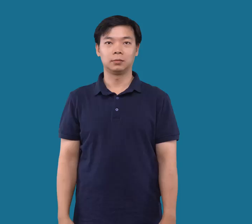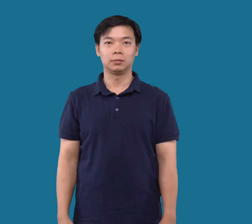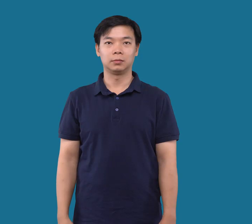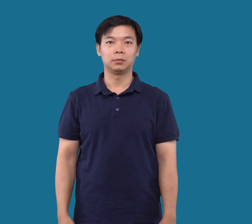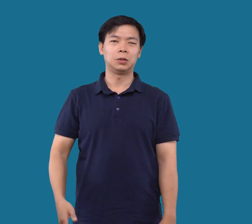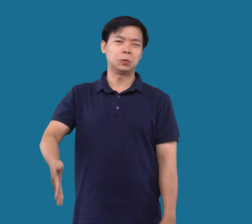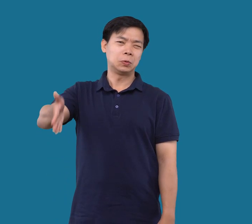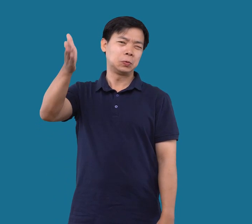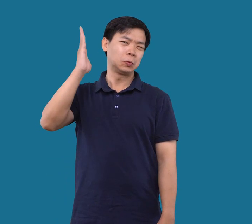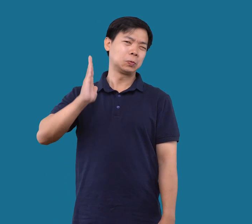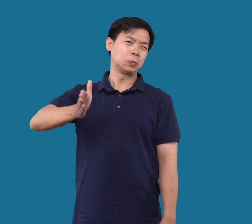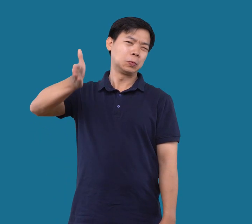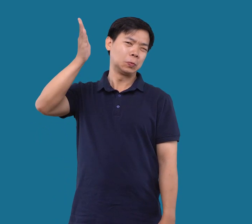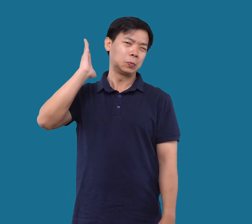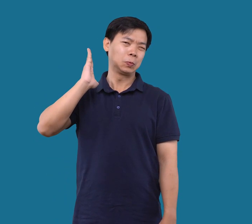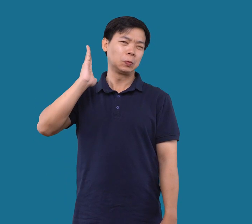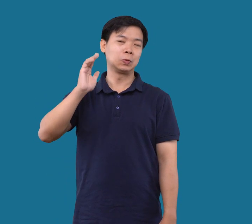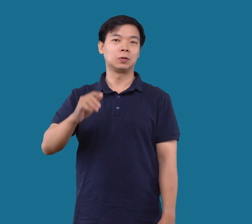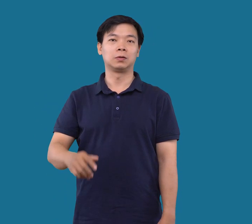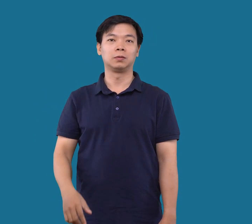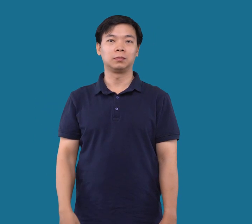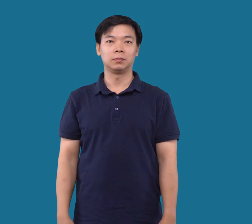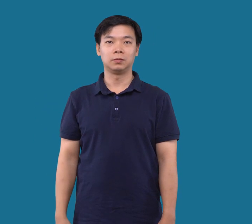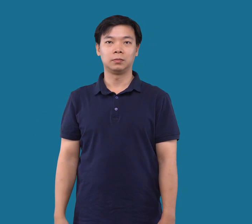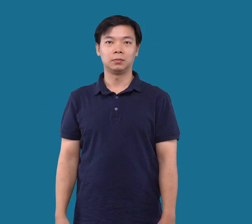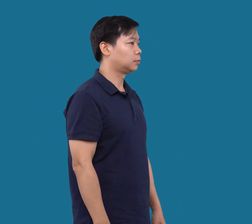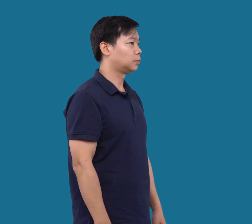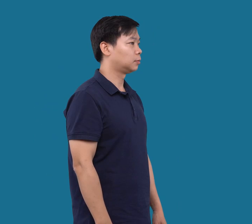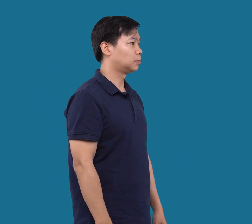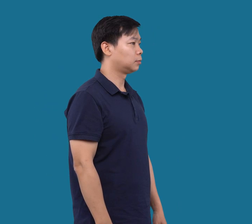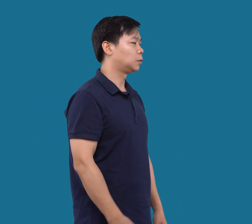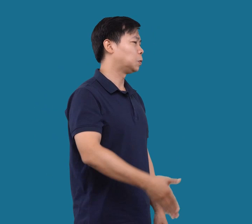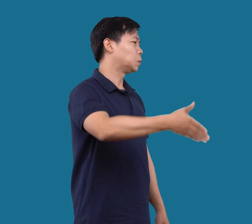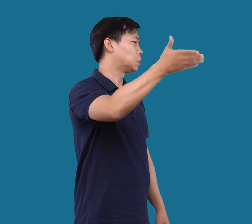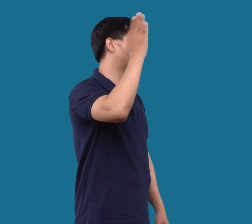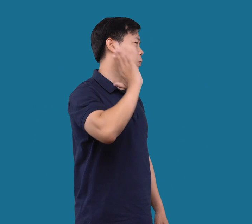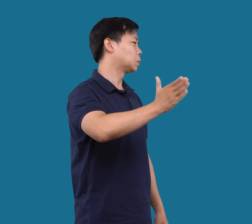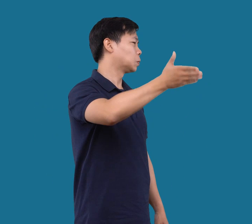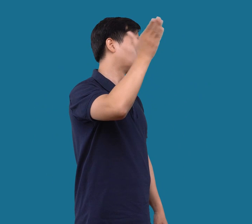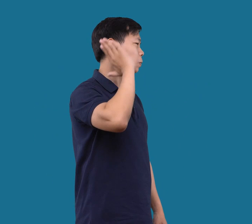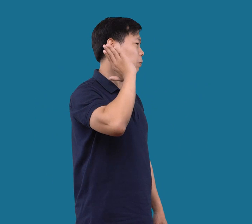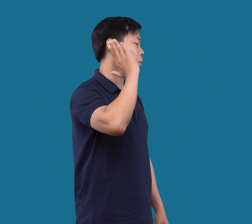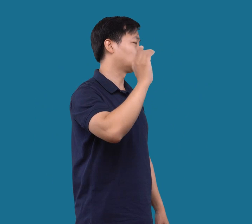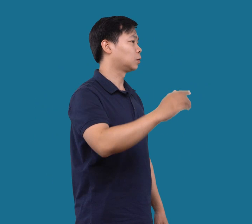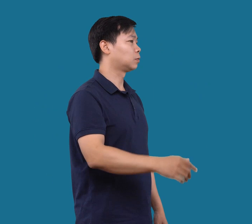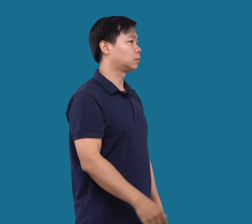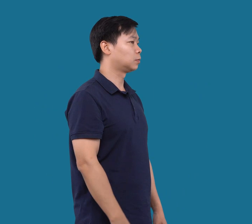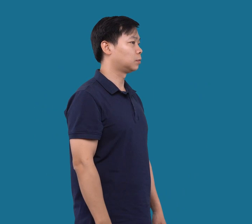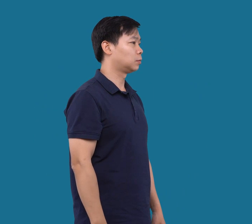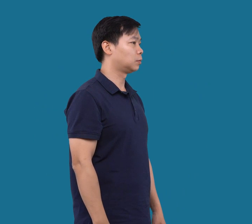cổ kính